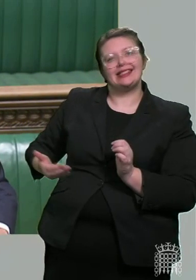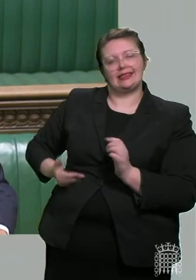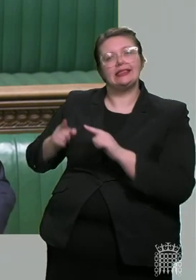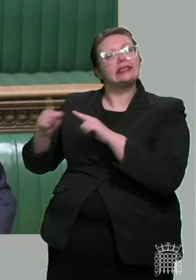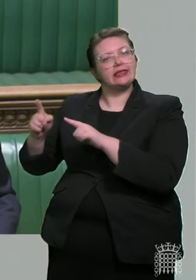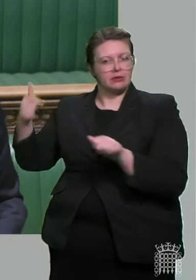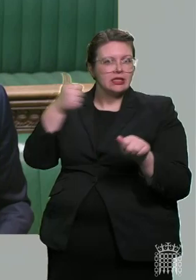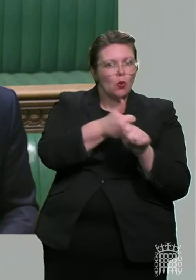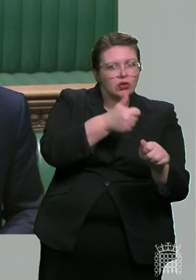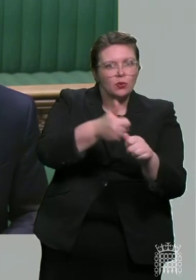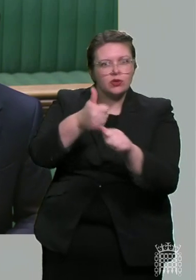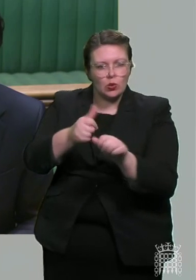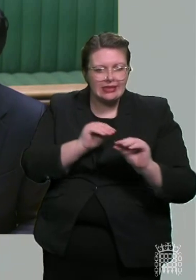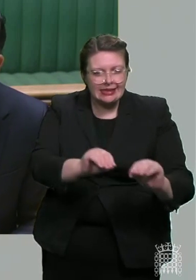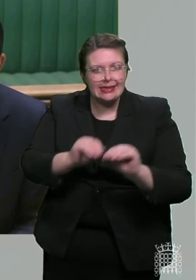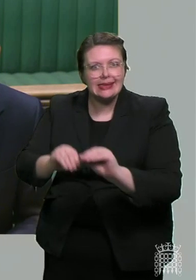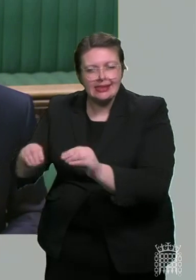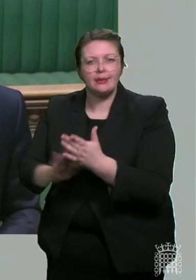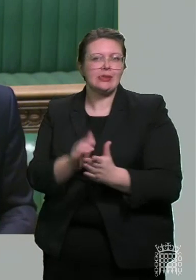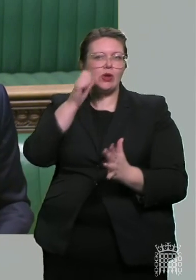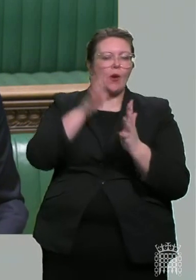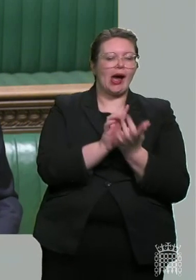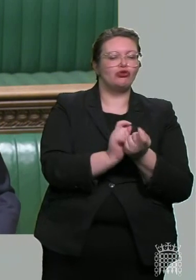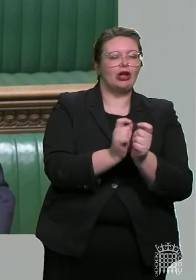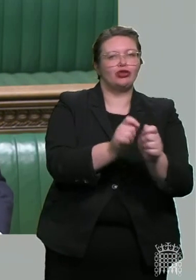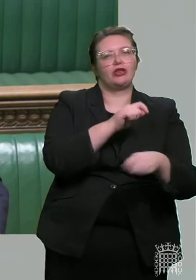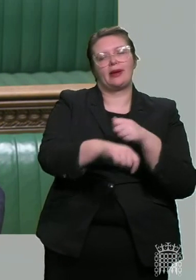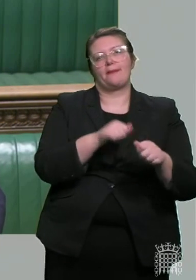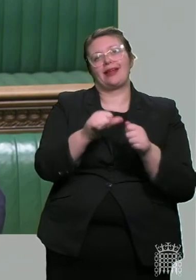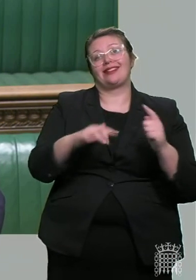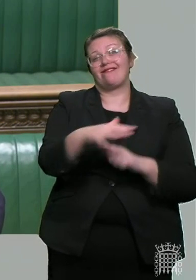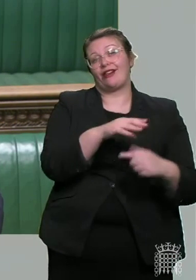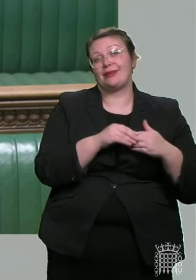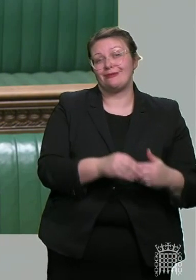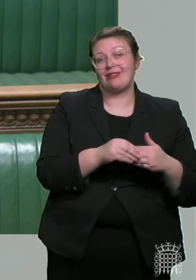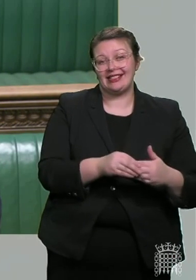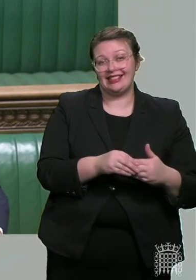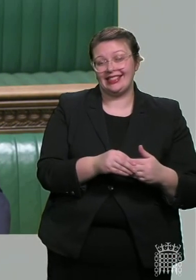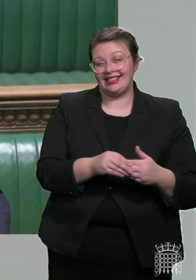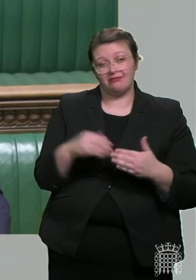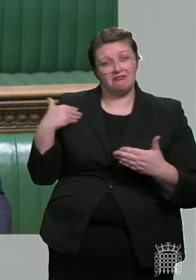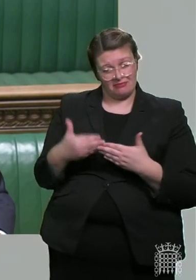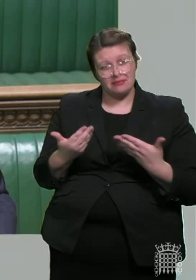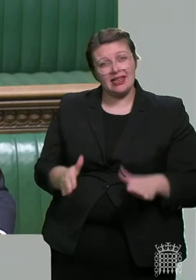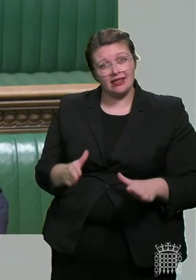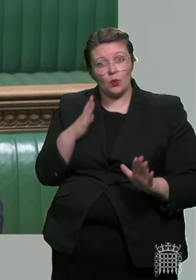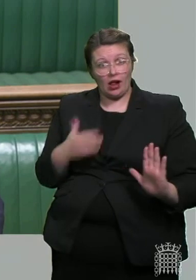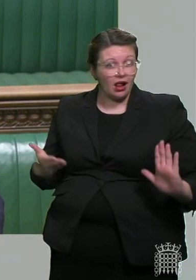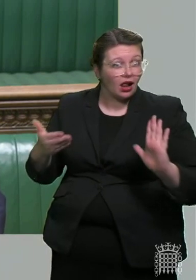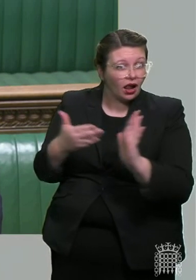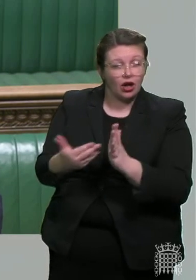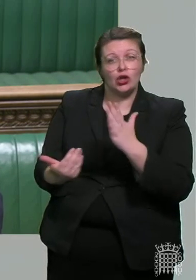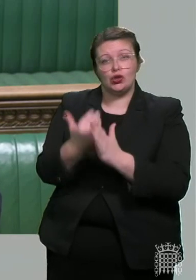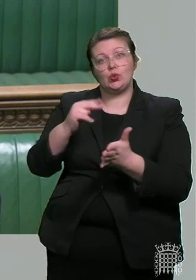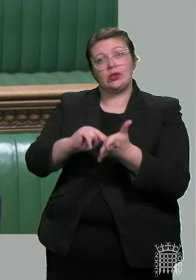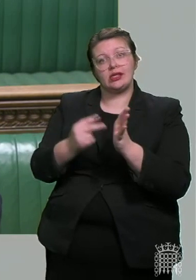Today, the Business Secretary and I are going further, with a new set of UK-wide schemes, Help to Grow.